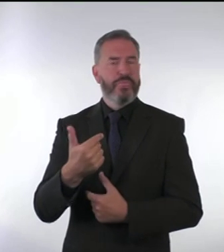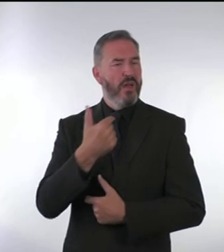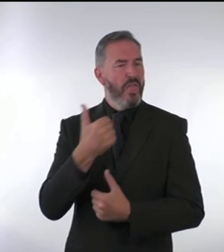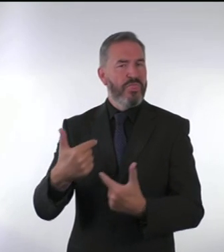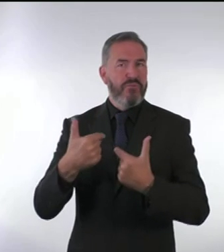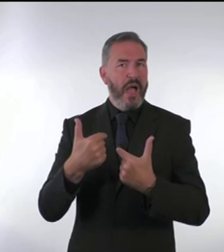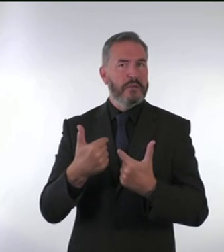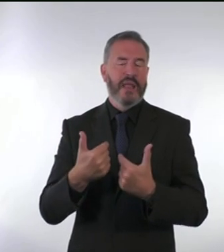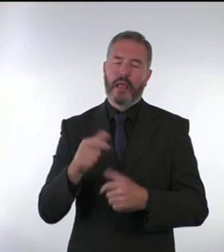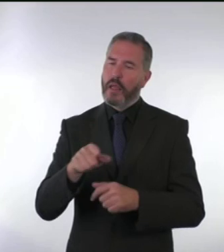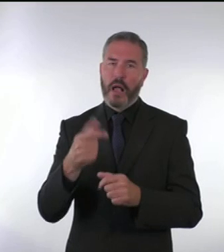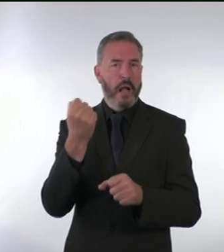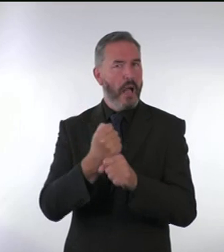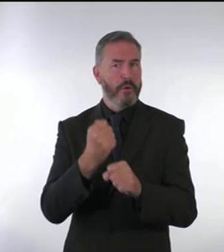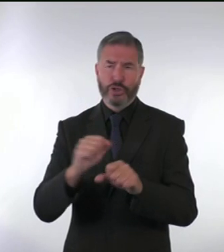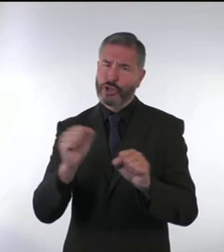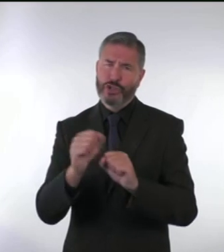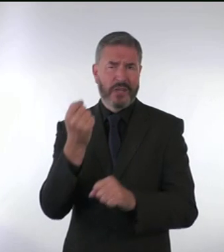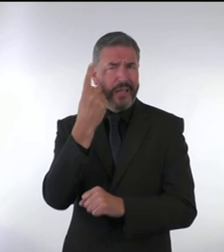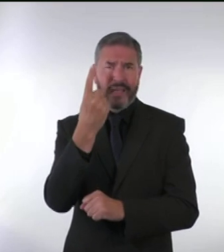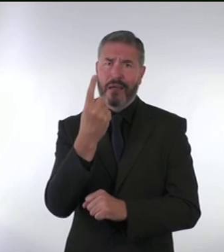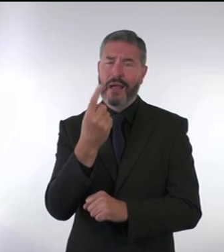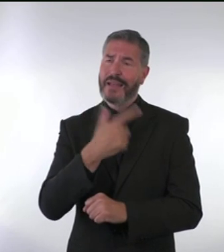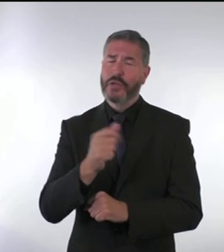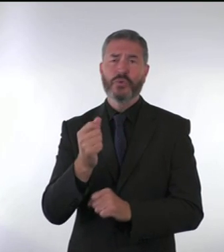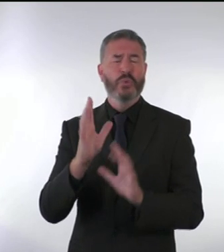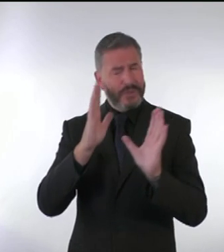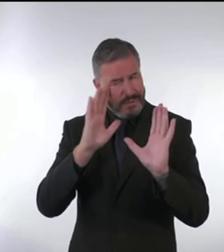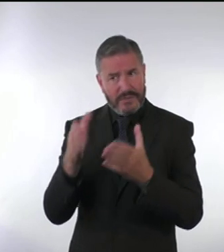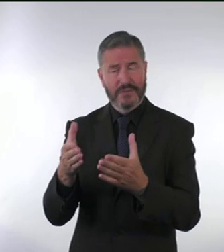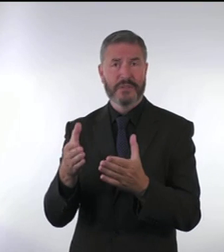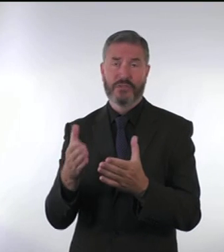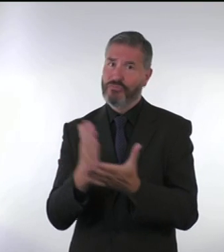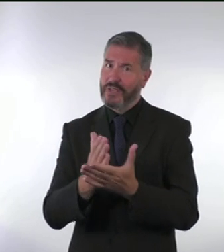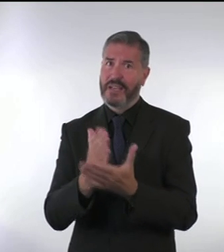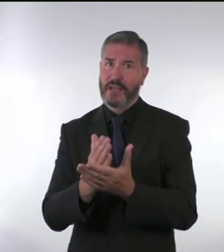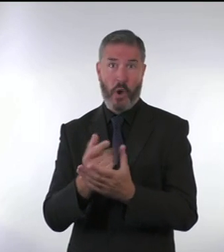They are still playing catch-up. The Government have taken their eye off the ball—arguably, they were not even on the pitch.